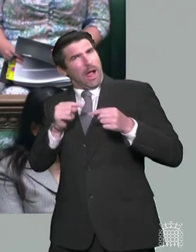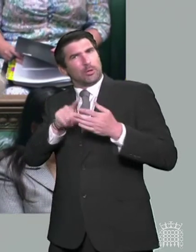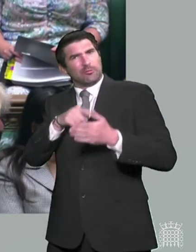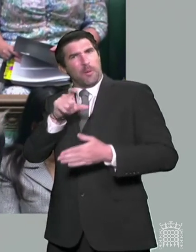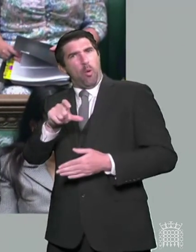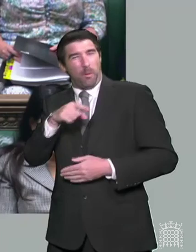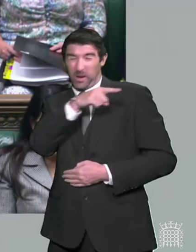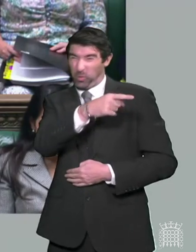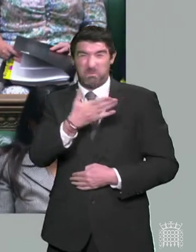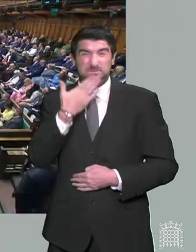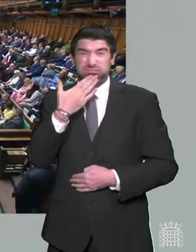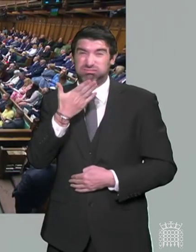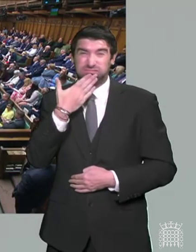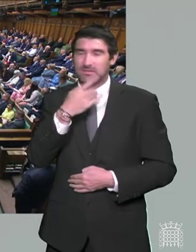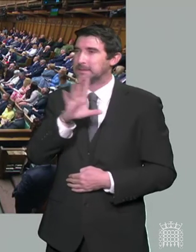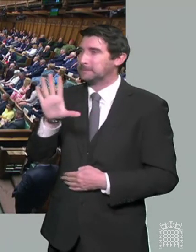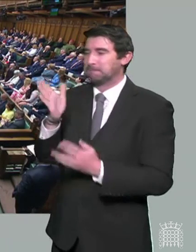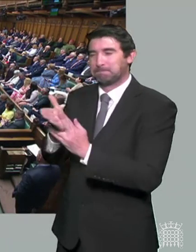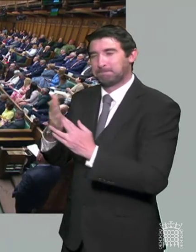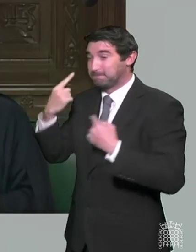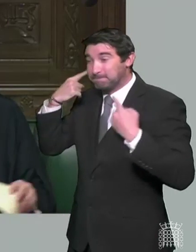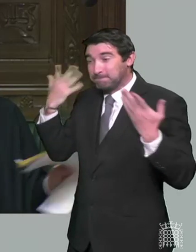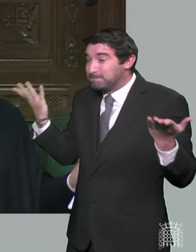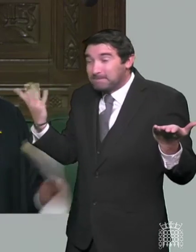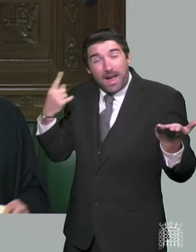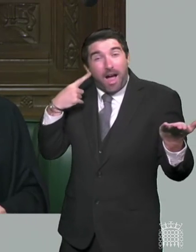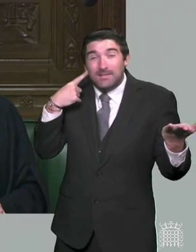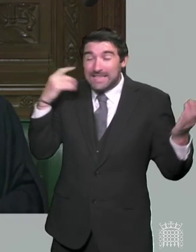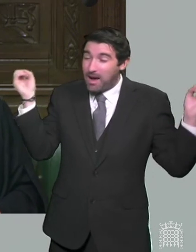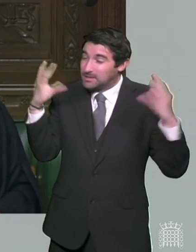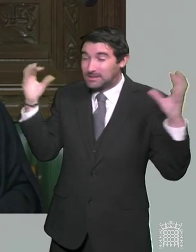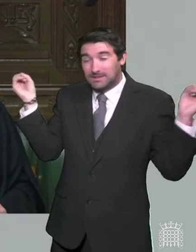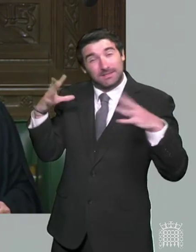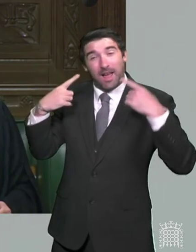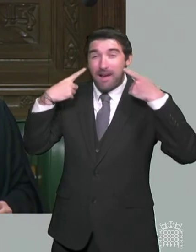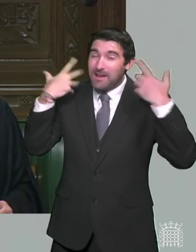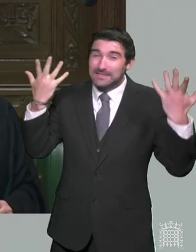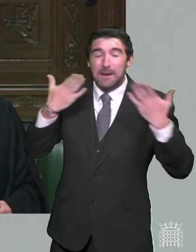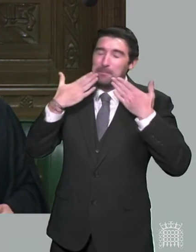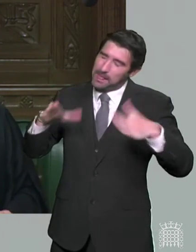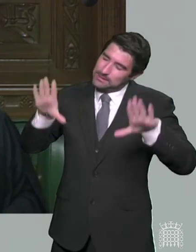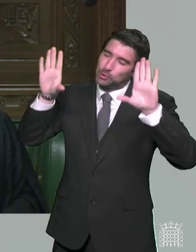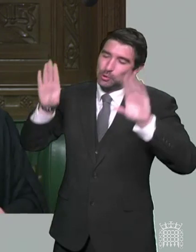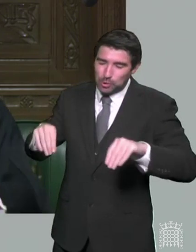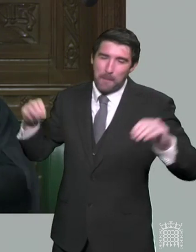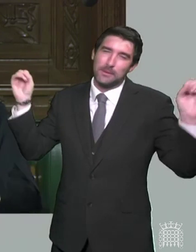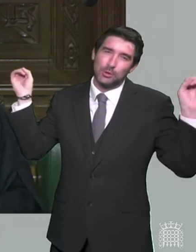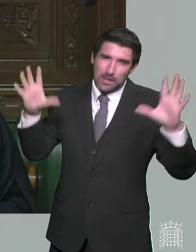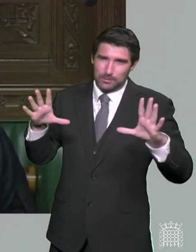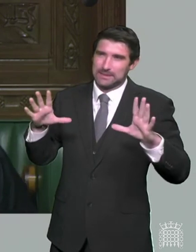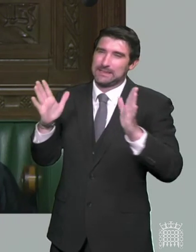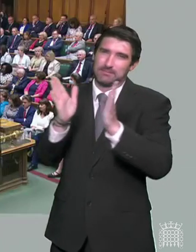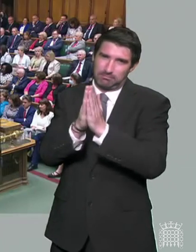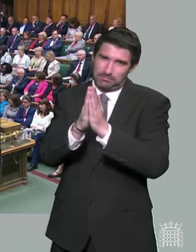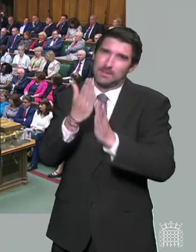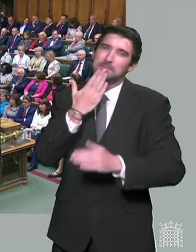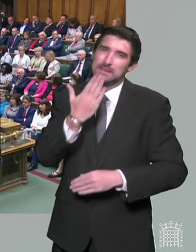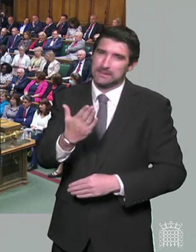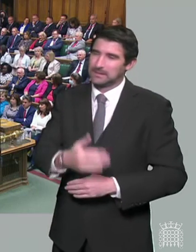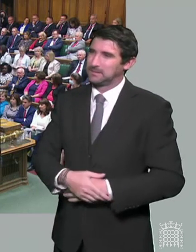Order. It might be helpful if the Prime Minister could speak to me. I am struggling to hear because of the noise on both sides, so please look towards the Chair; it will be easier for both of us.